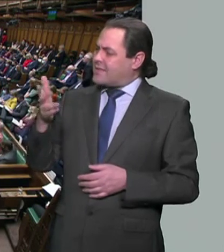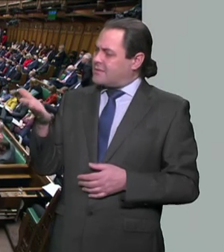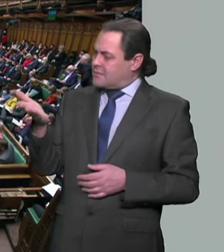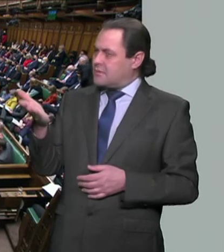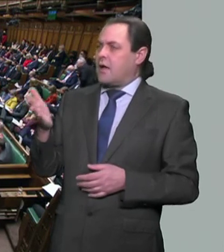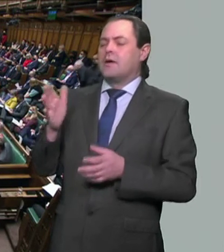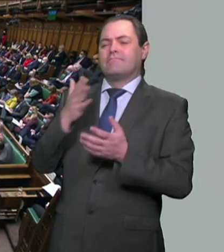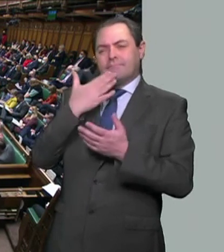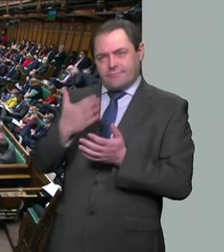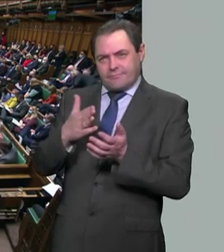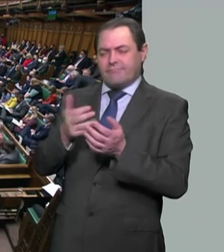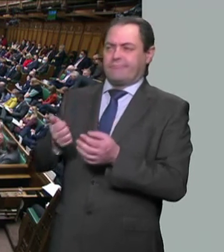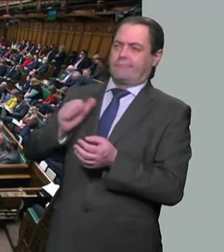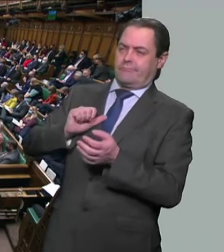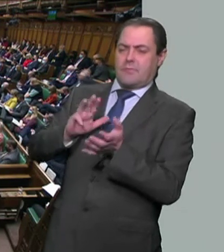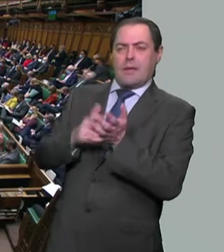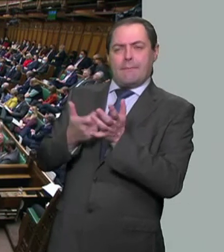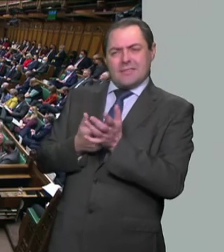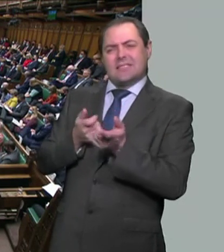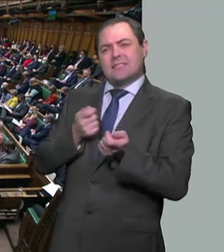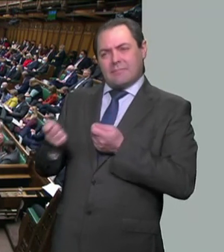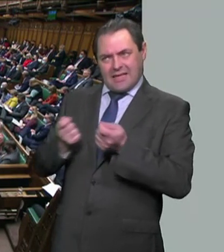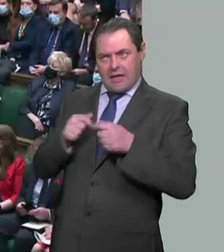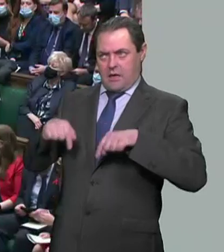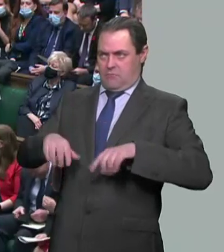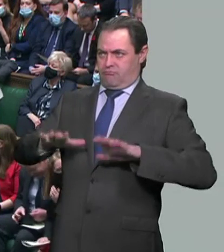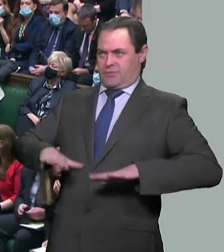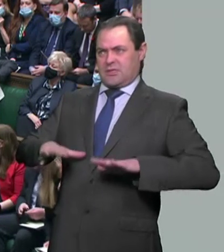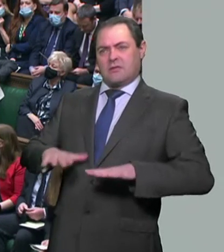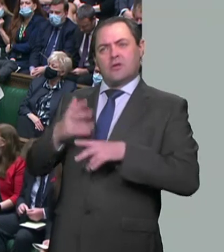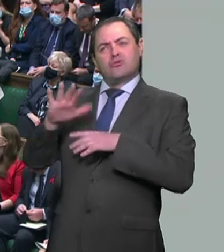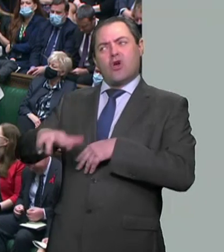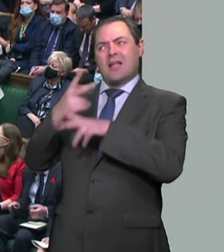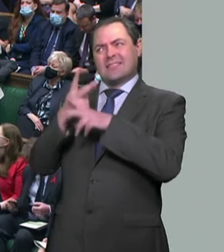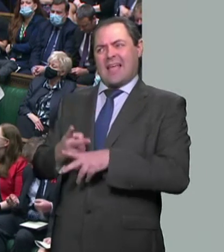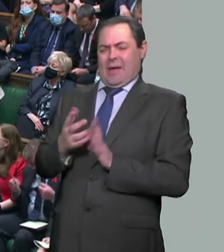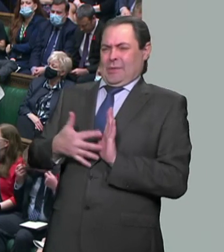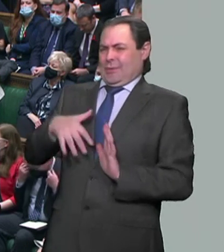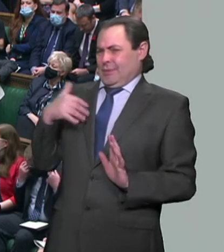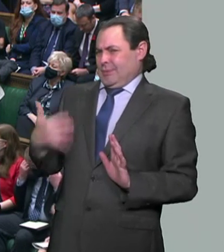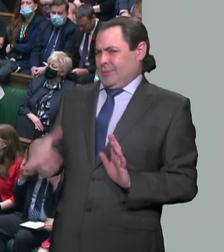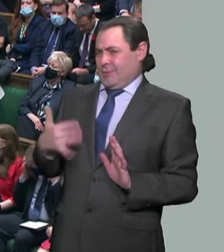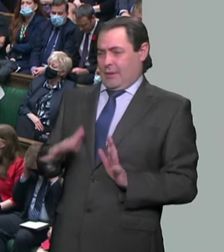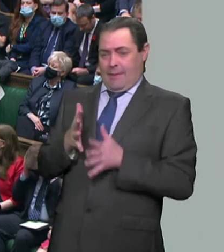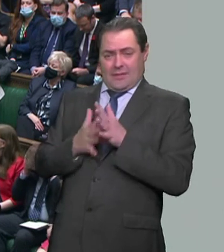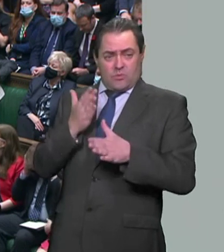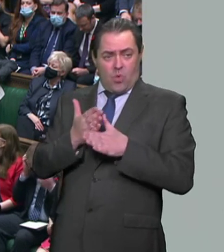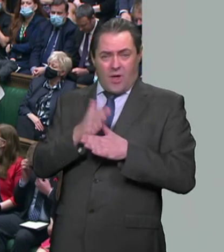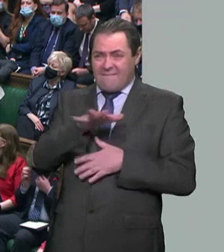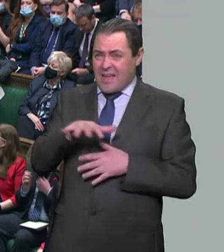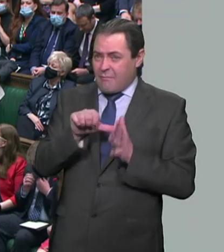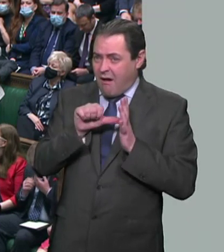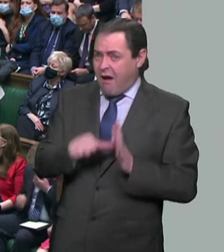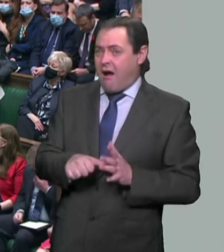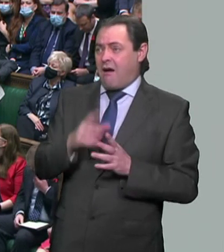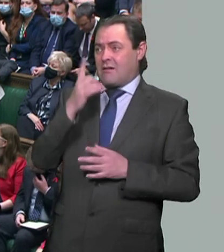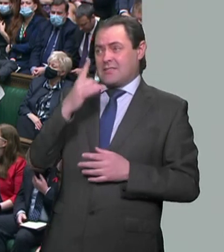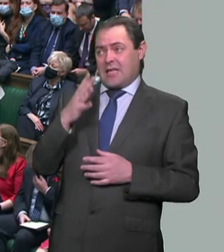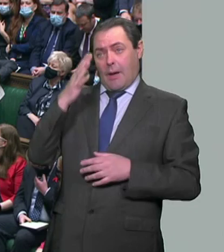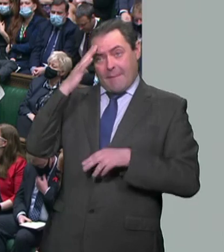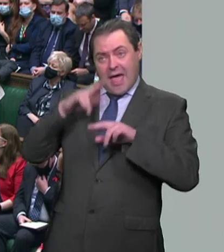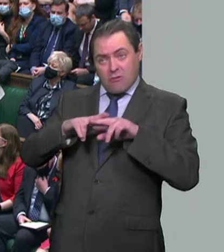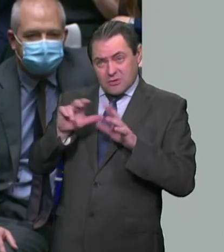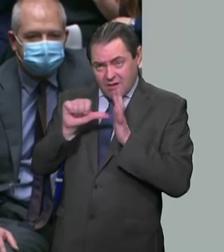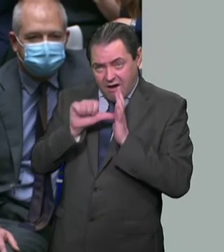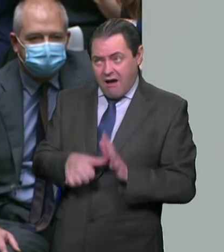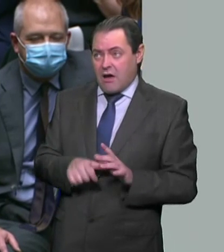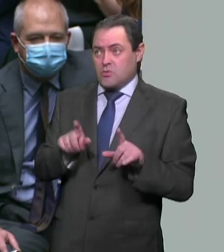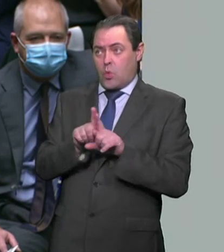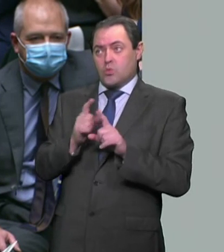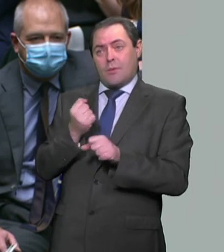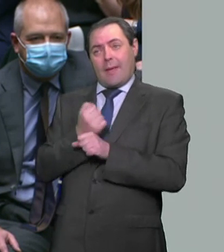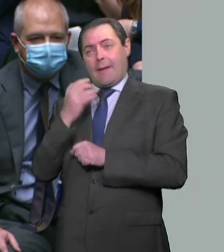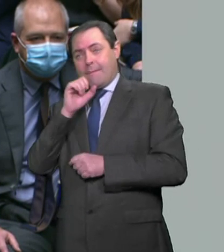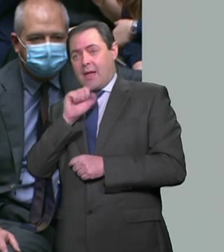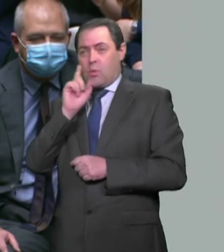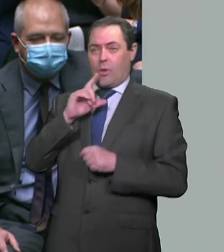Britain has some of the most unaffordable childcare in the developed world, which reduces opportunities for working families, particularly single parents, deepens gender pay gaps and makes levelling up much harder.